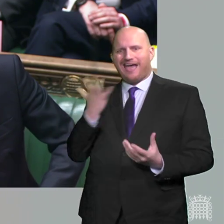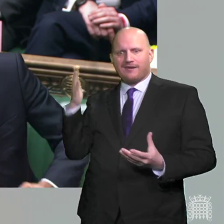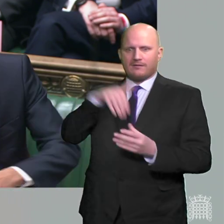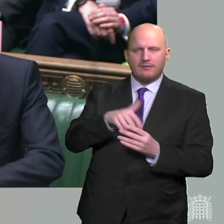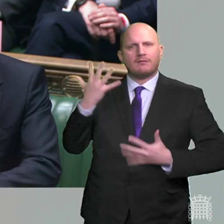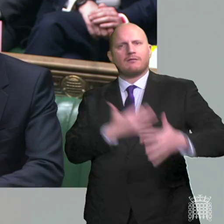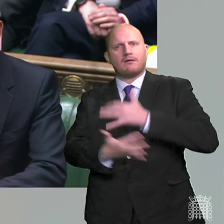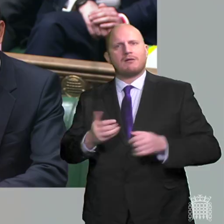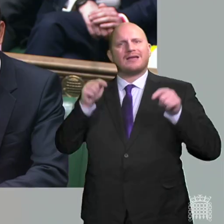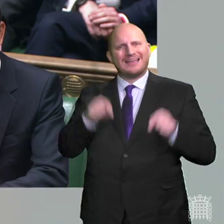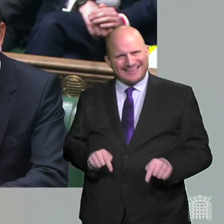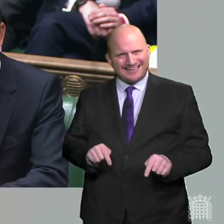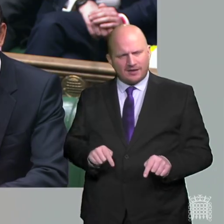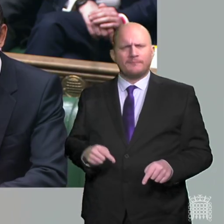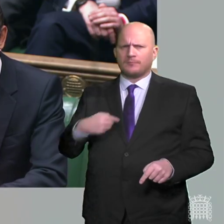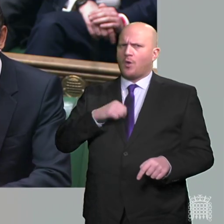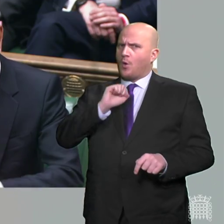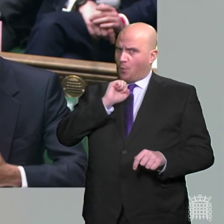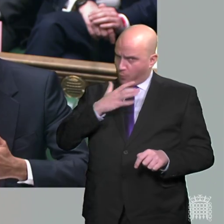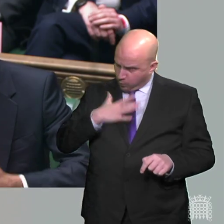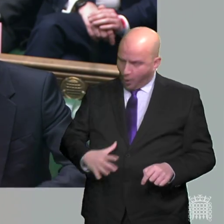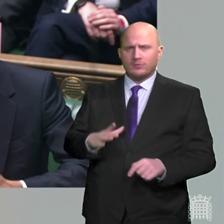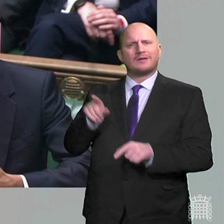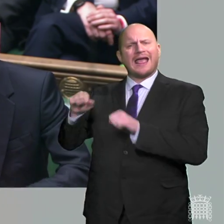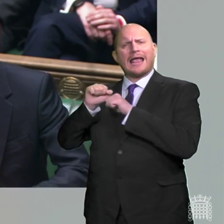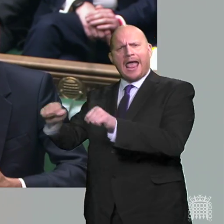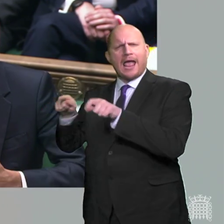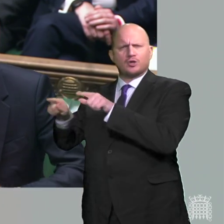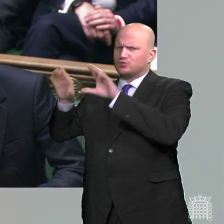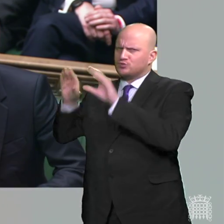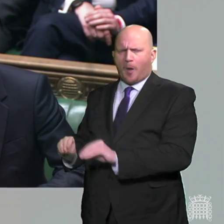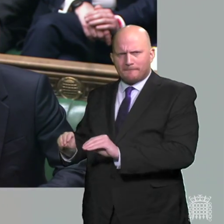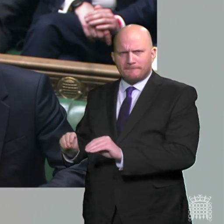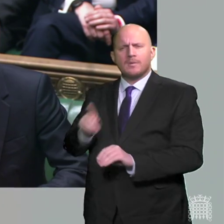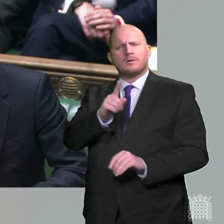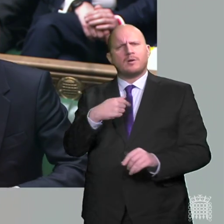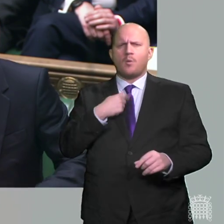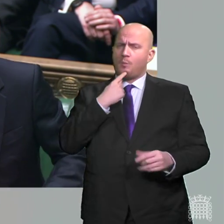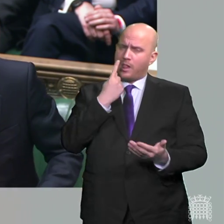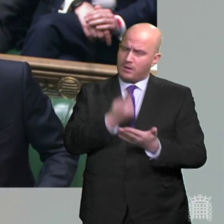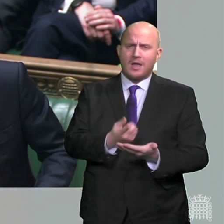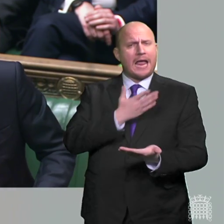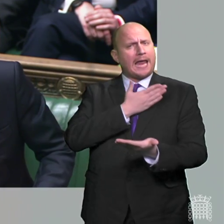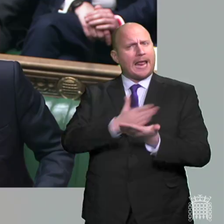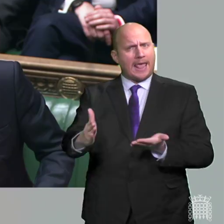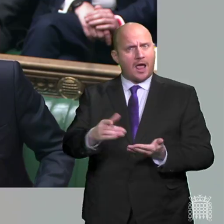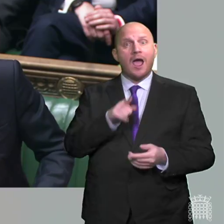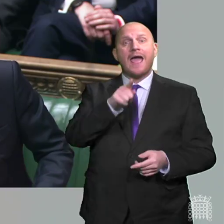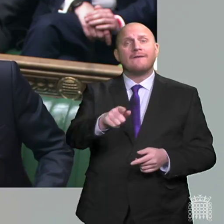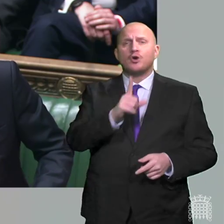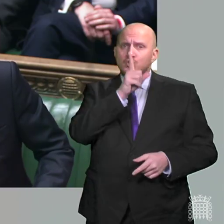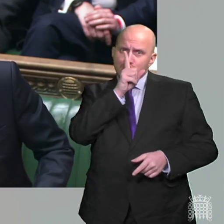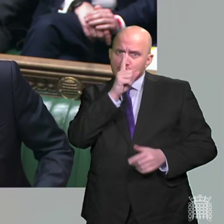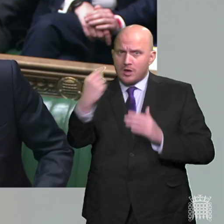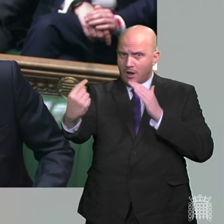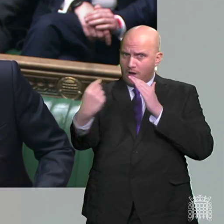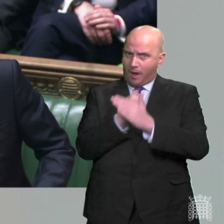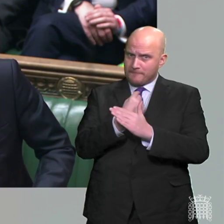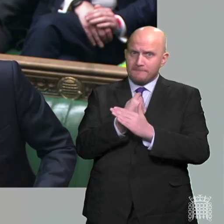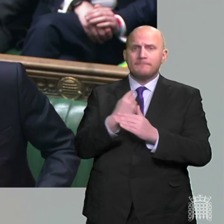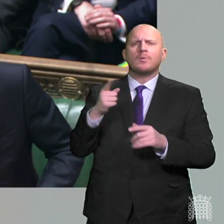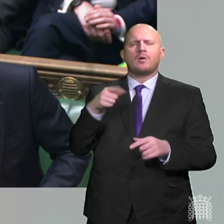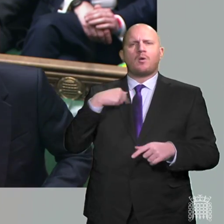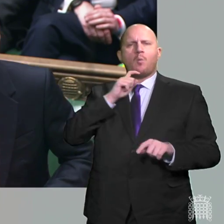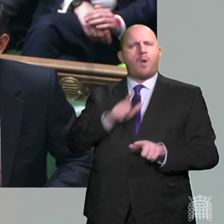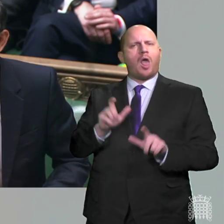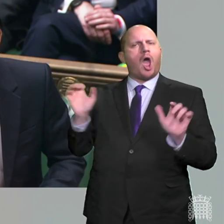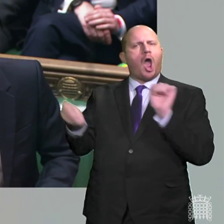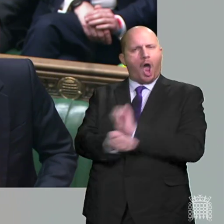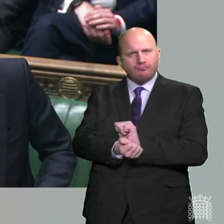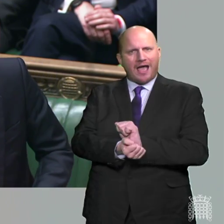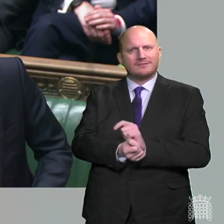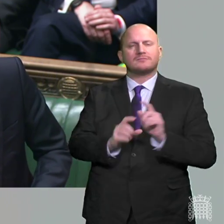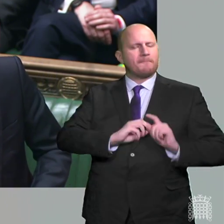That is why we will introduce legislation that makes it clear that if you come here illegally, we will be able to detain you and swiftly remove you to a safe third country.